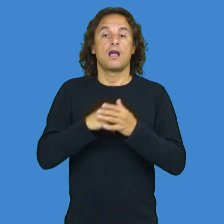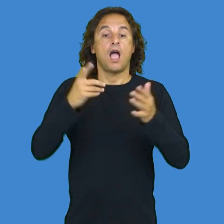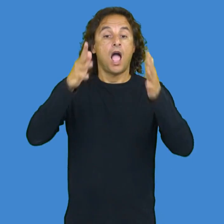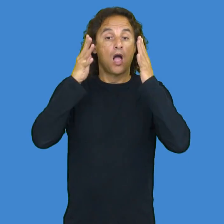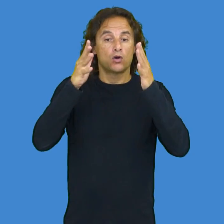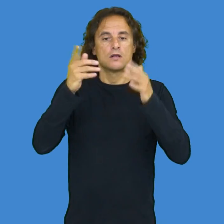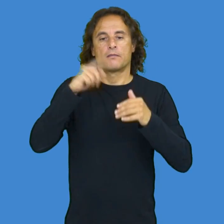aconsejar